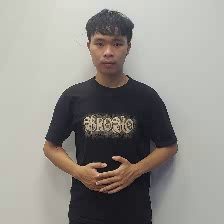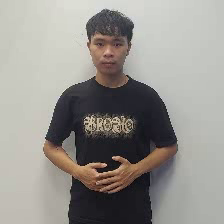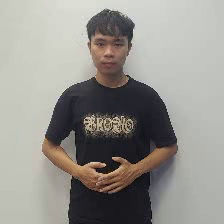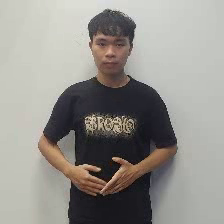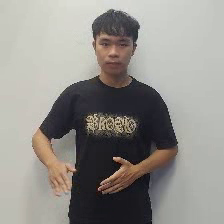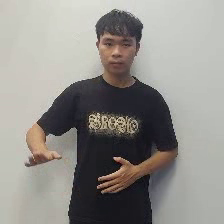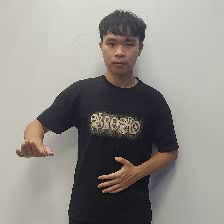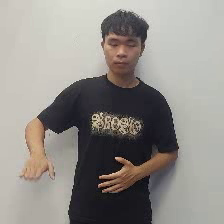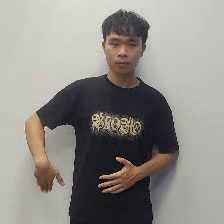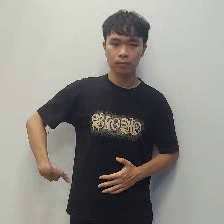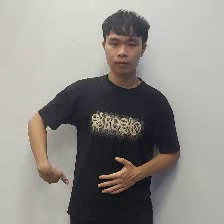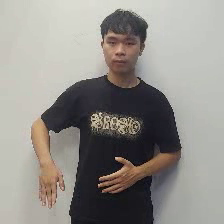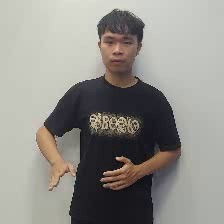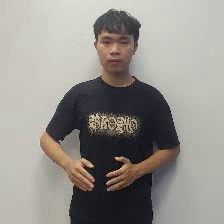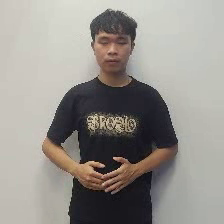Phía sau